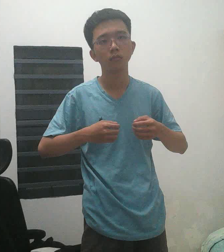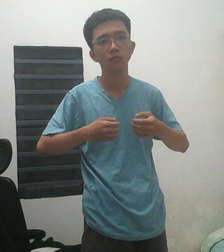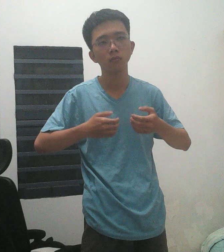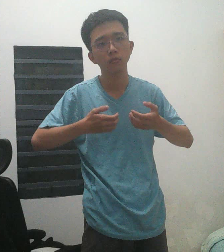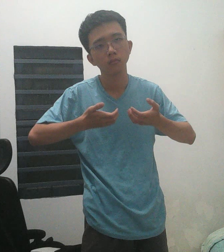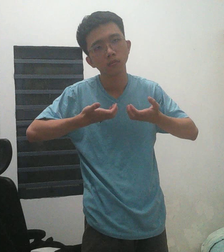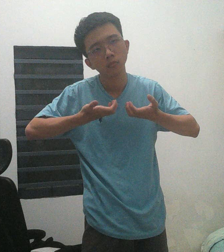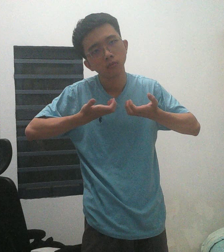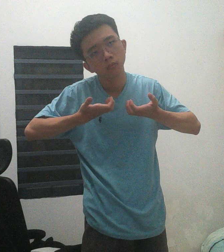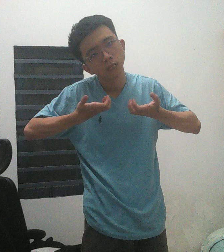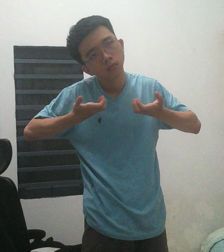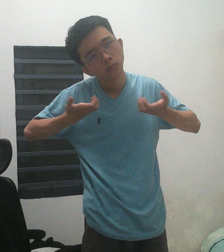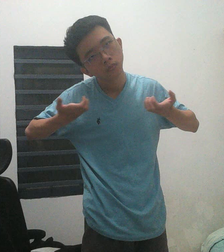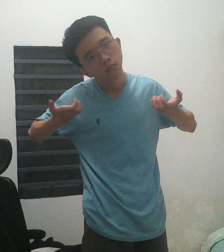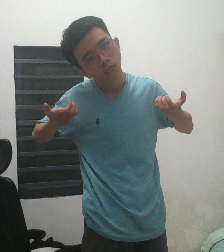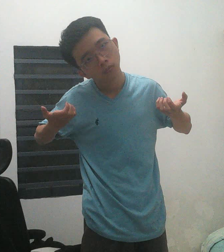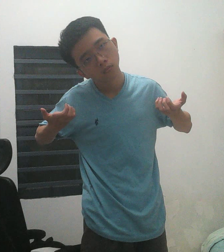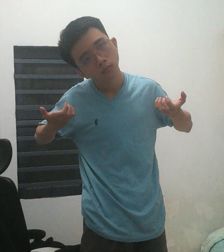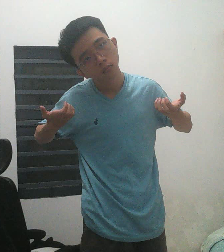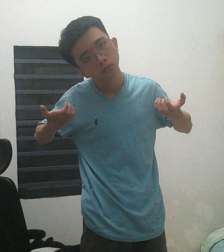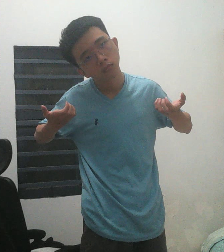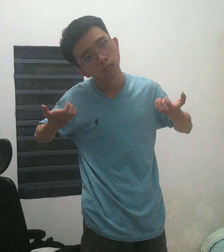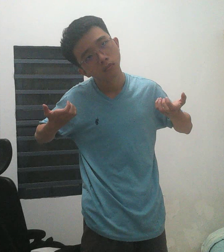chia cat